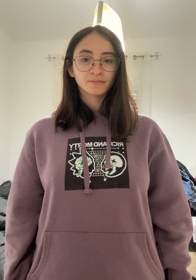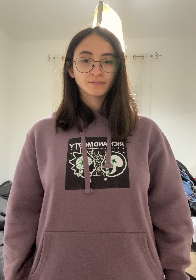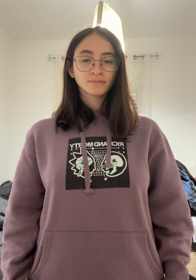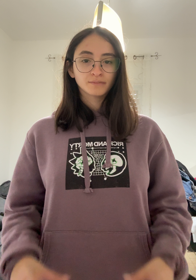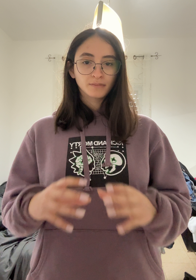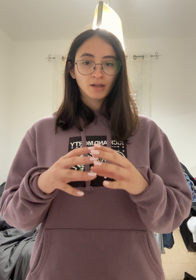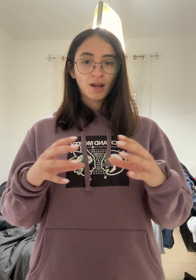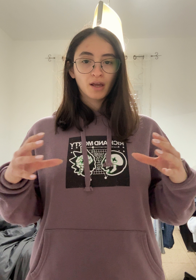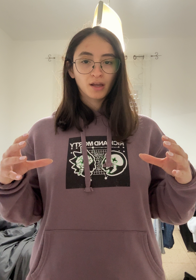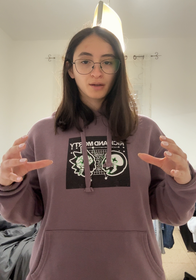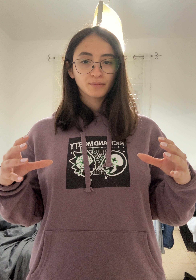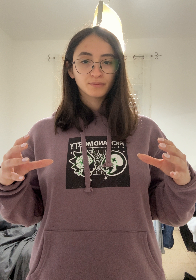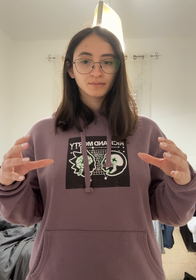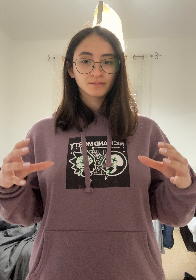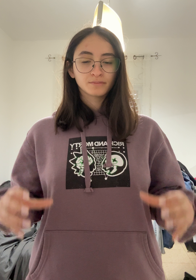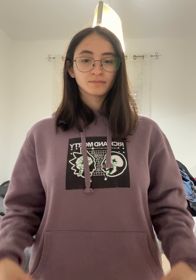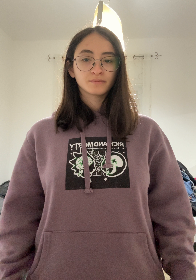לחם